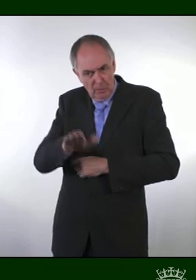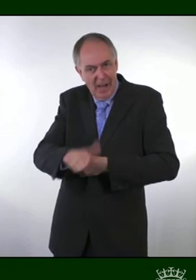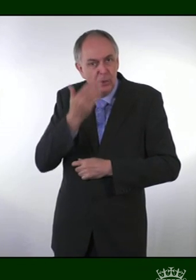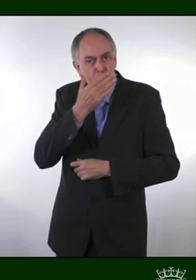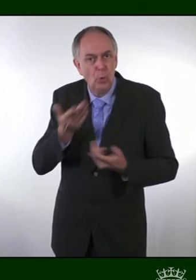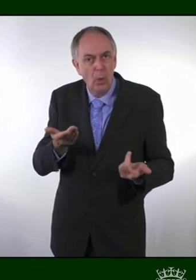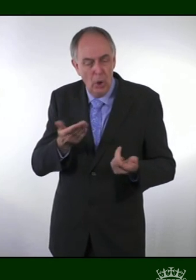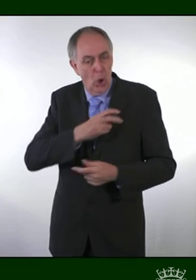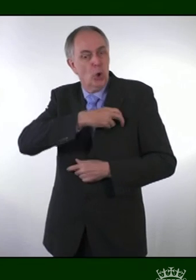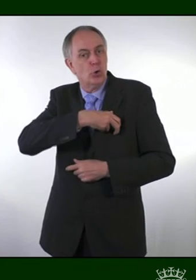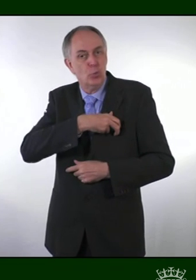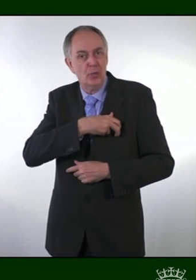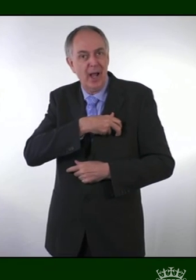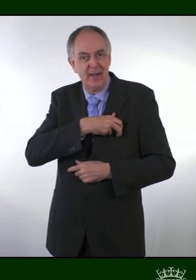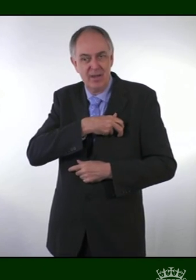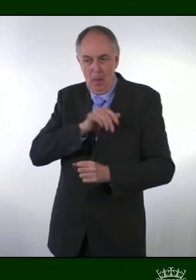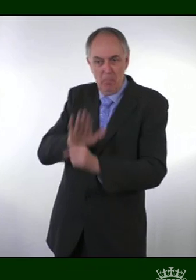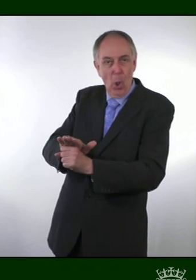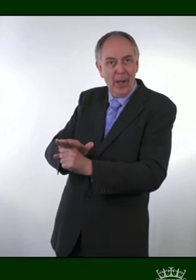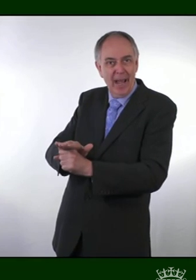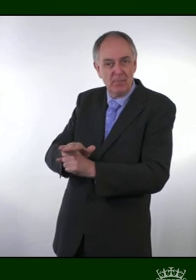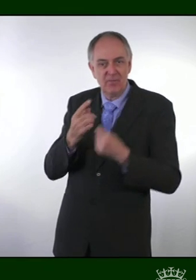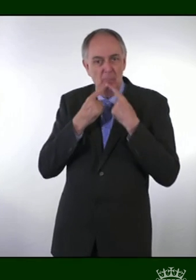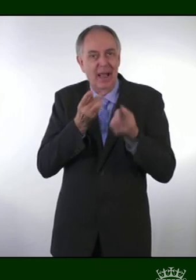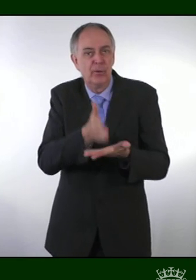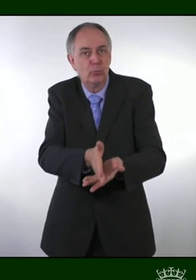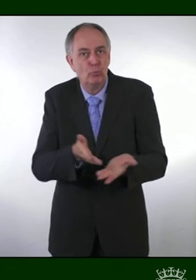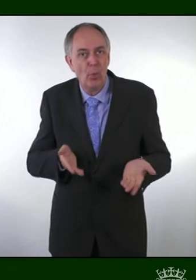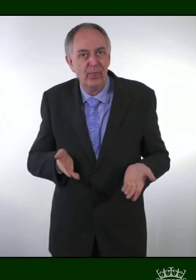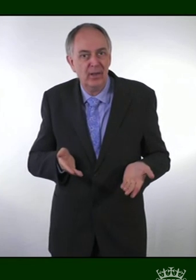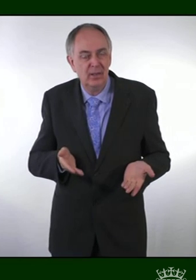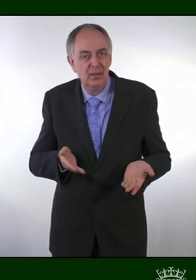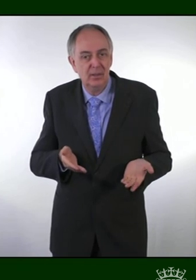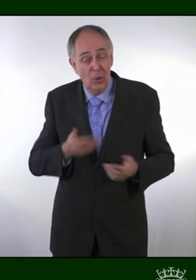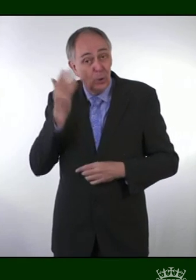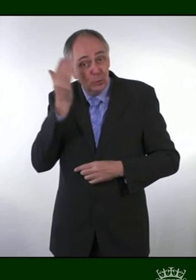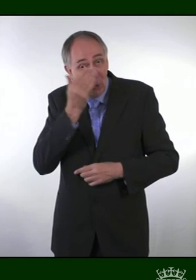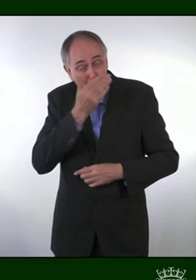The unions will not let the right honourable and learned Gentleman say the truth.